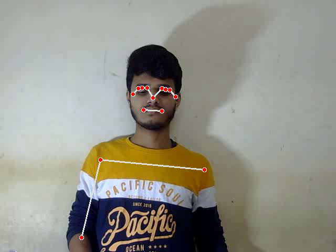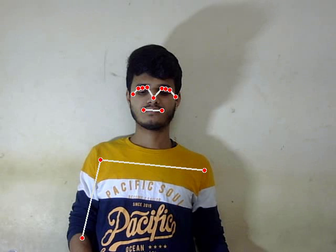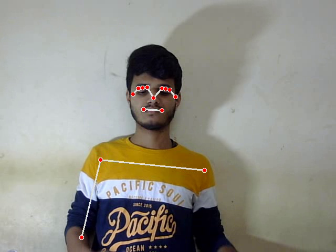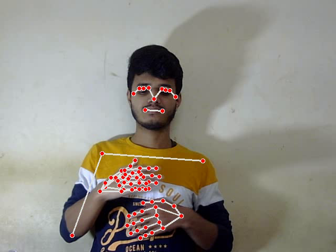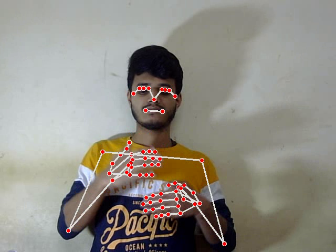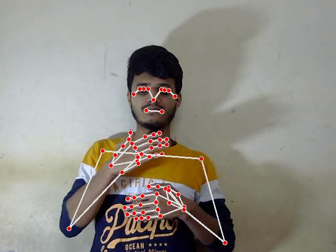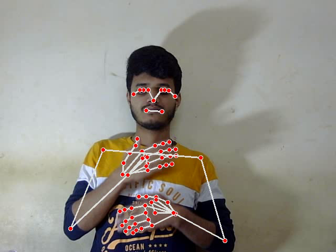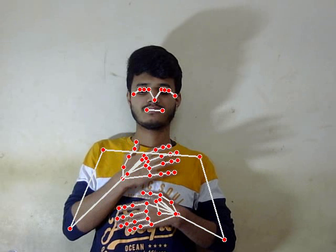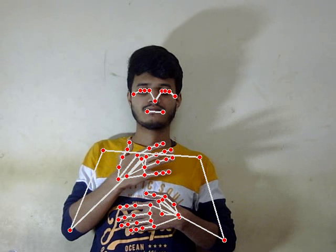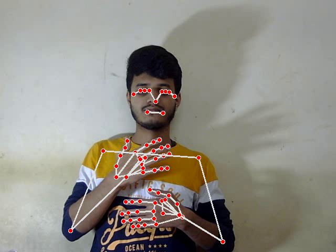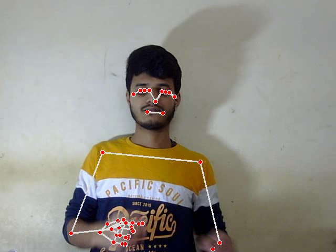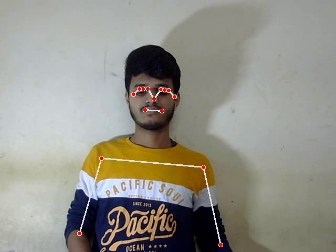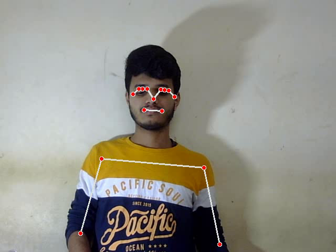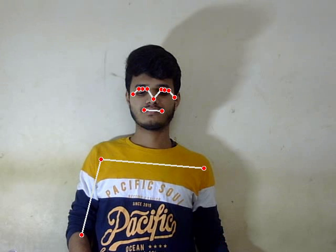happy